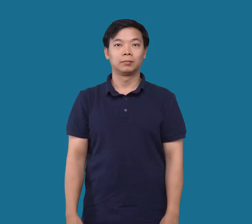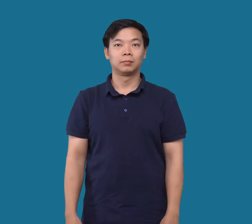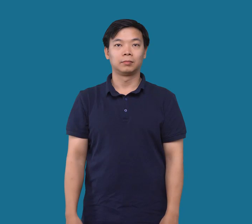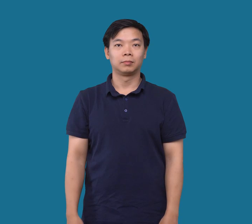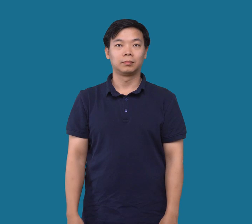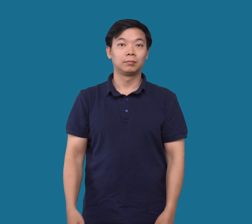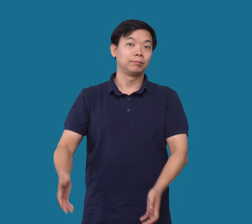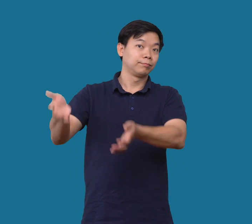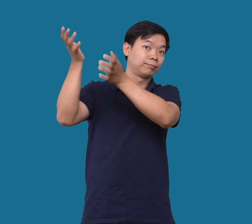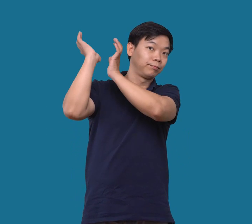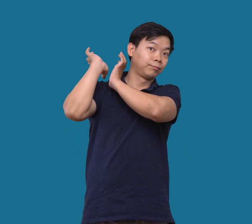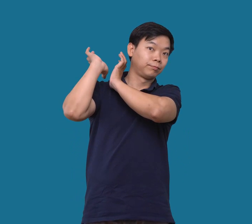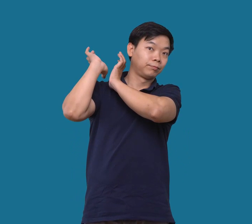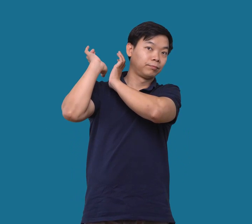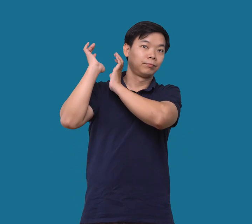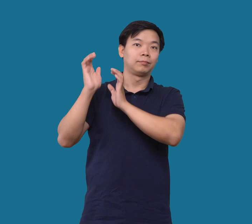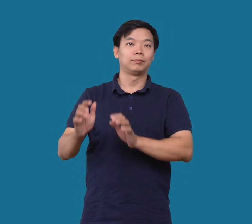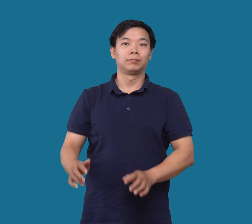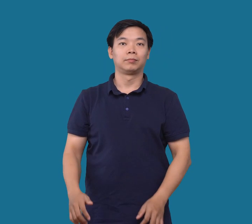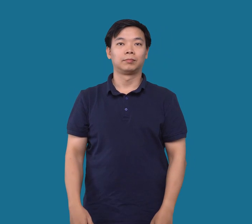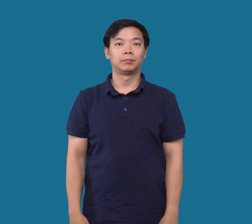đèo Hải Vân